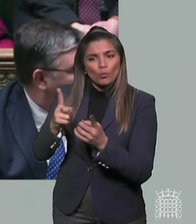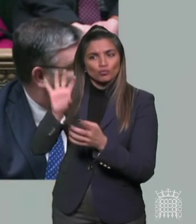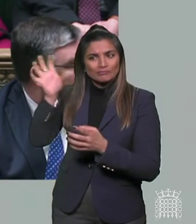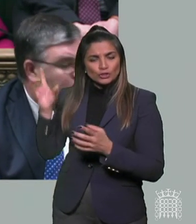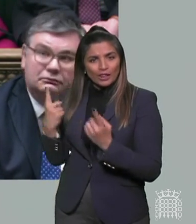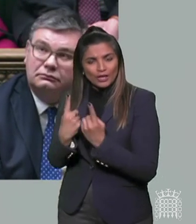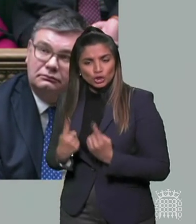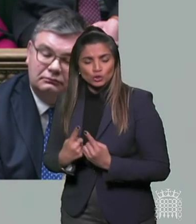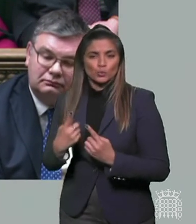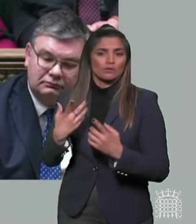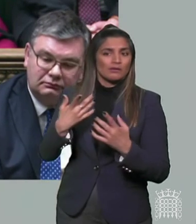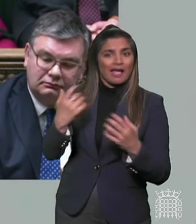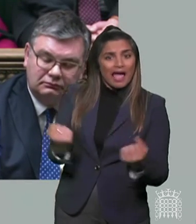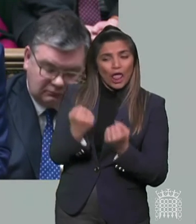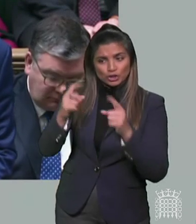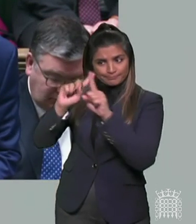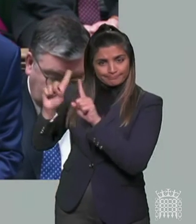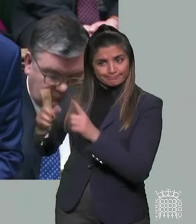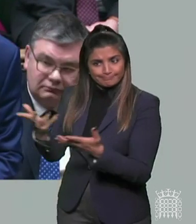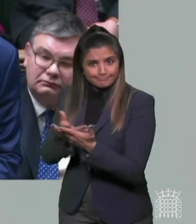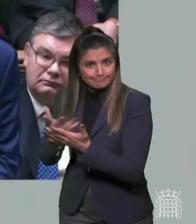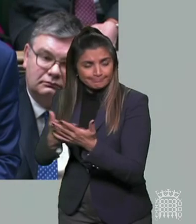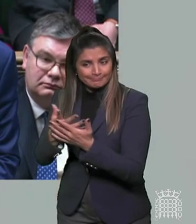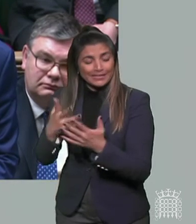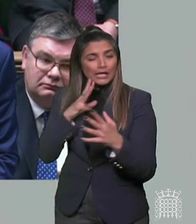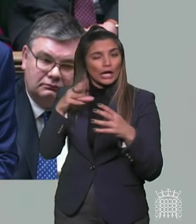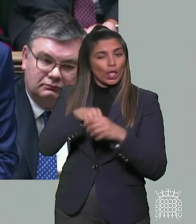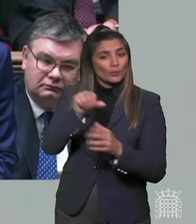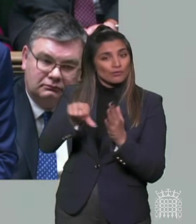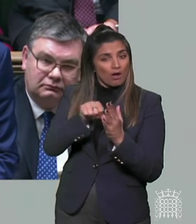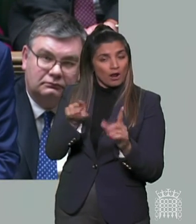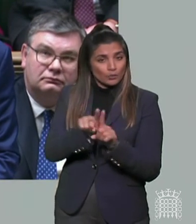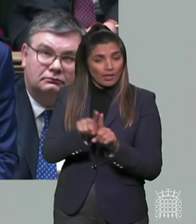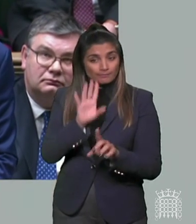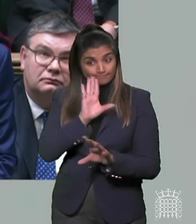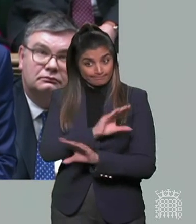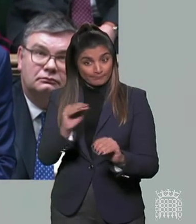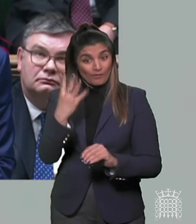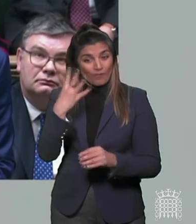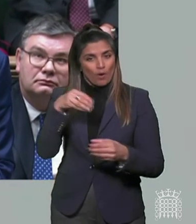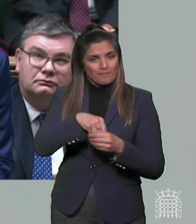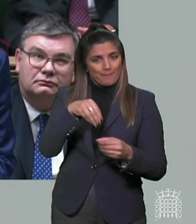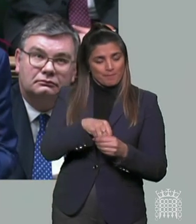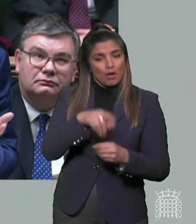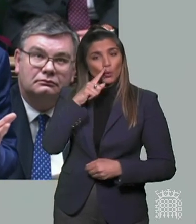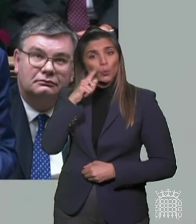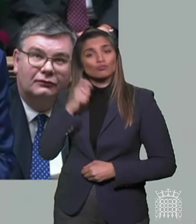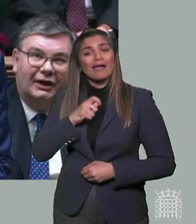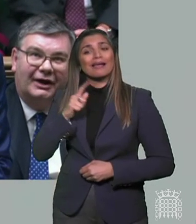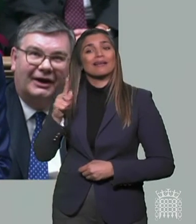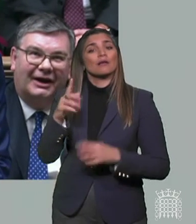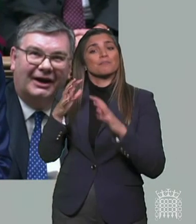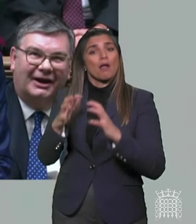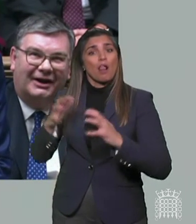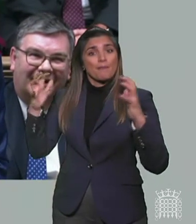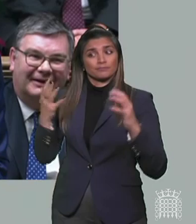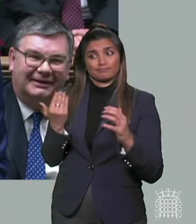Mr Speaker, with your forbearance, may I also say that I understand that four Members of the Ukrainian Parliament are here with us in the Gallery today?